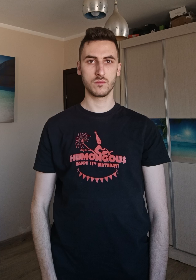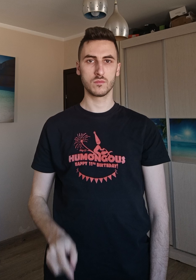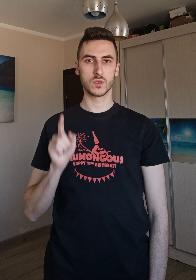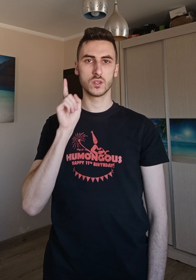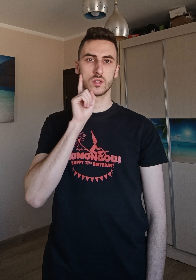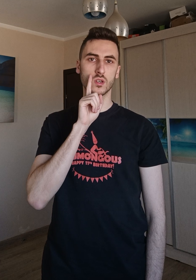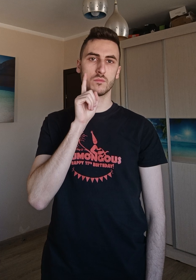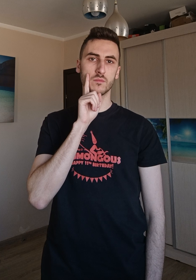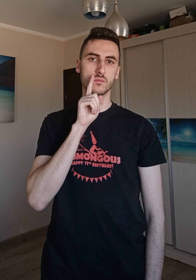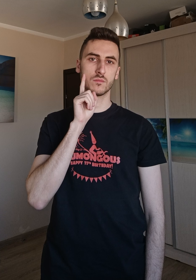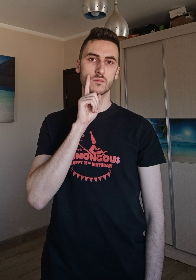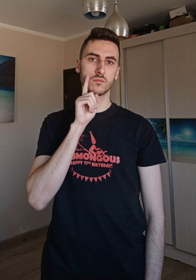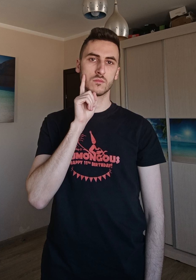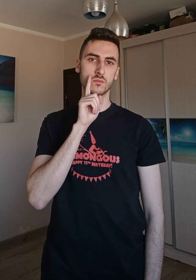שם